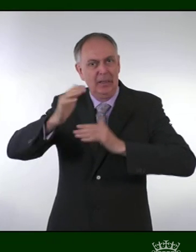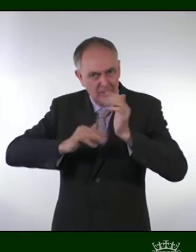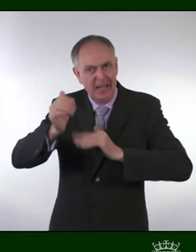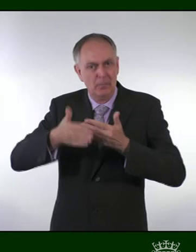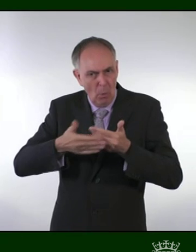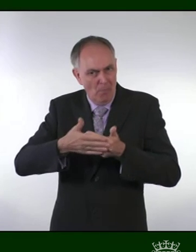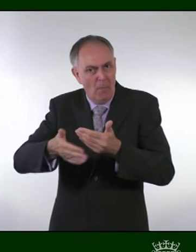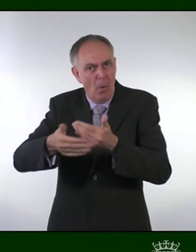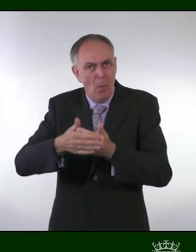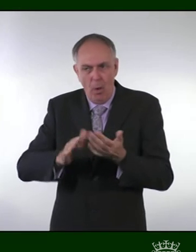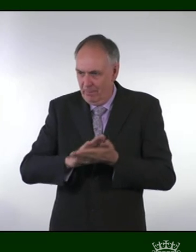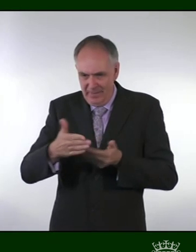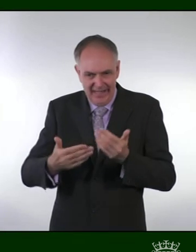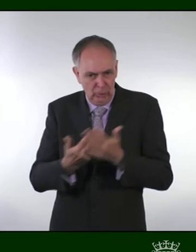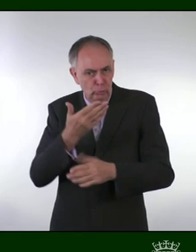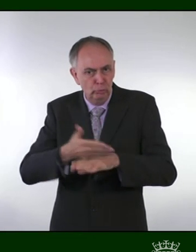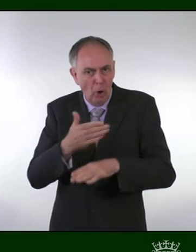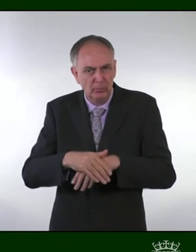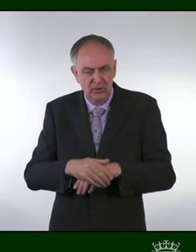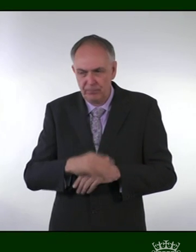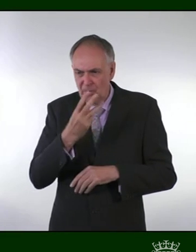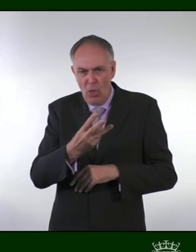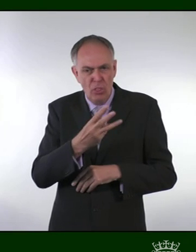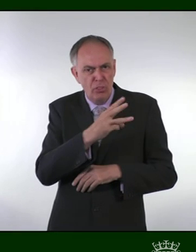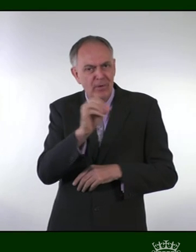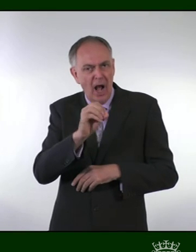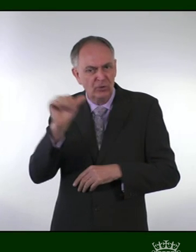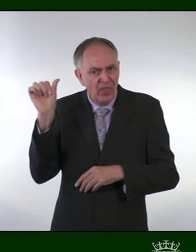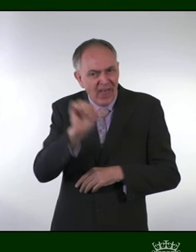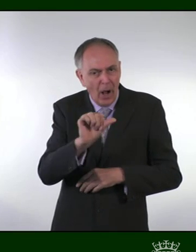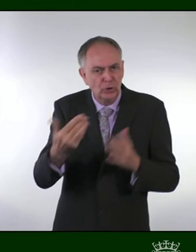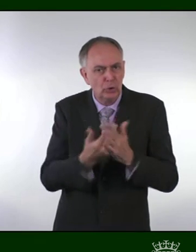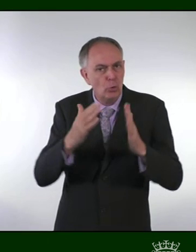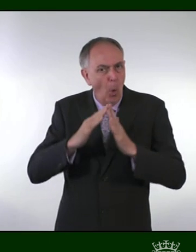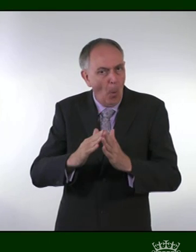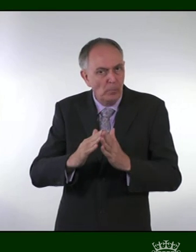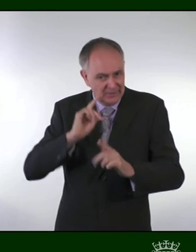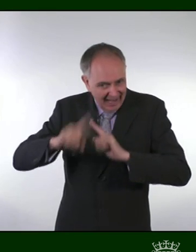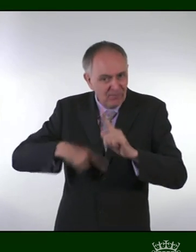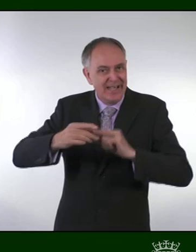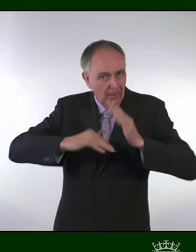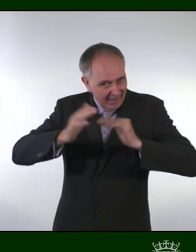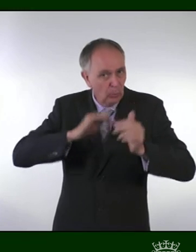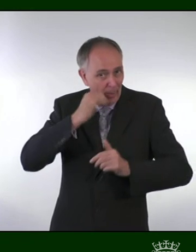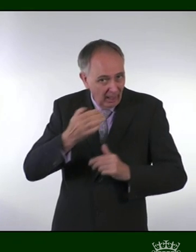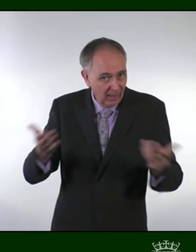We are going to be supporting the building of 300,000 new homes a year.